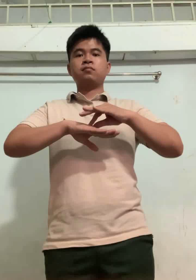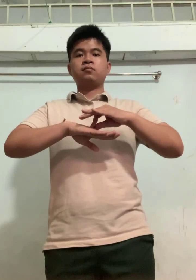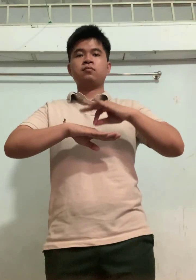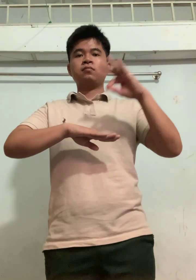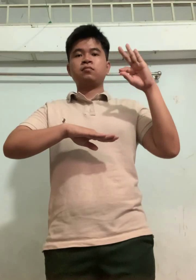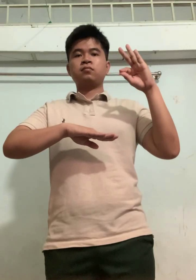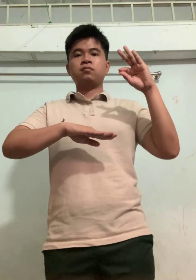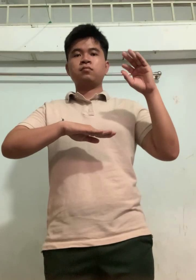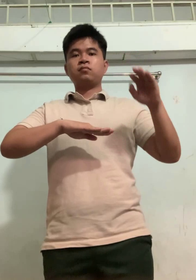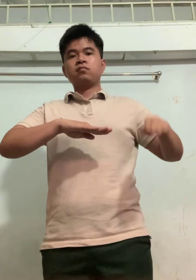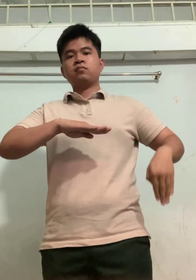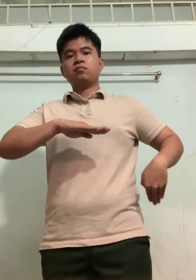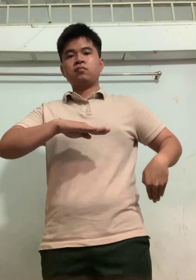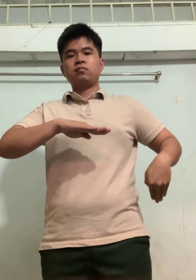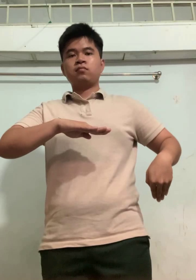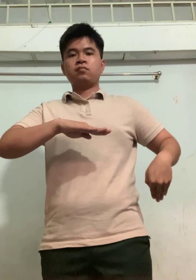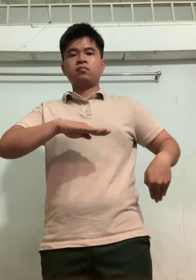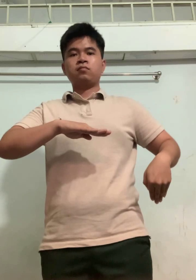tuan sau